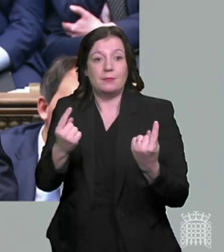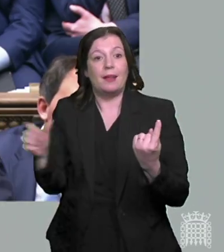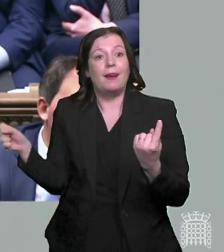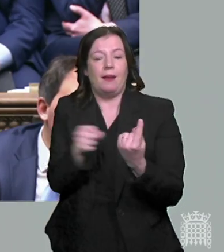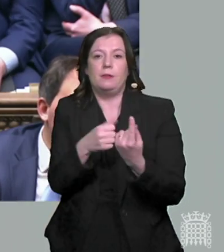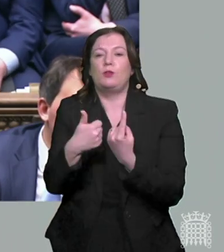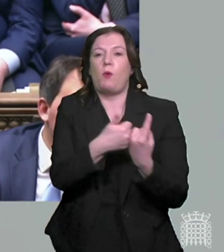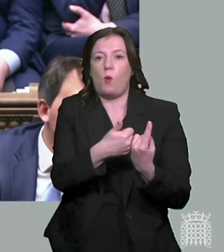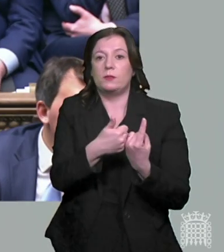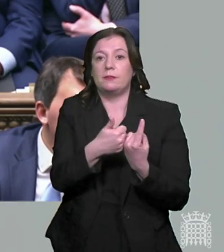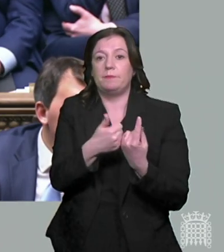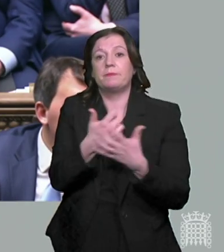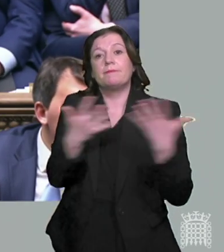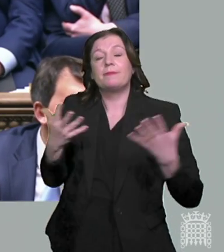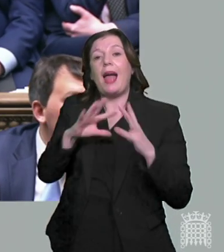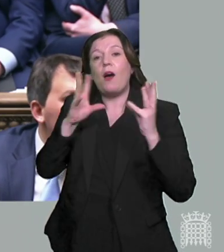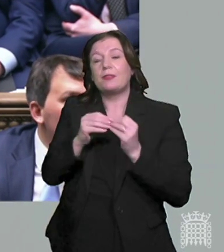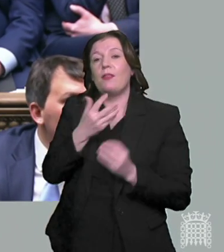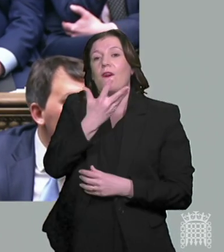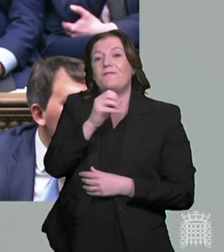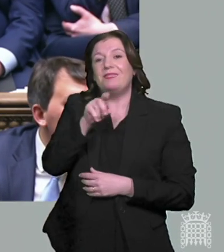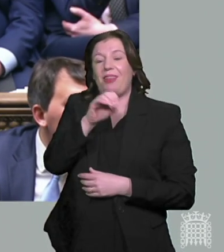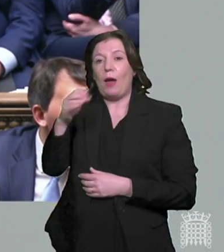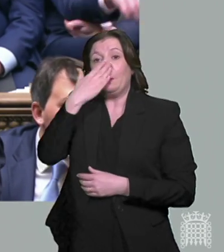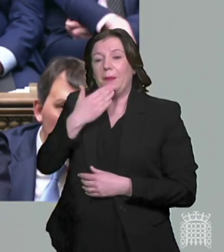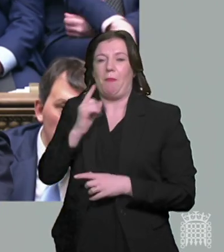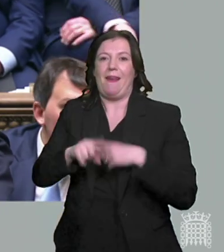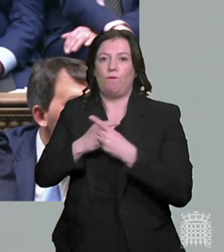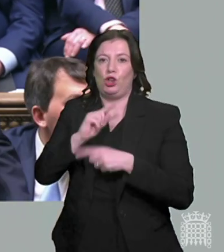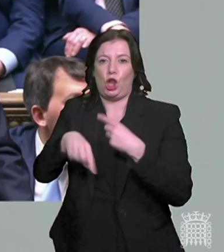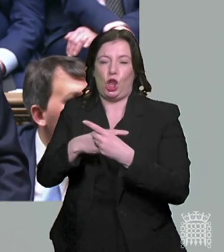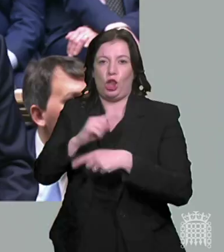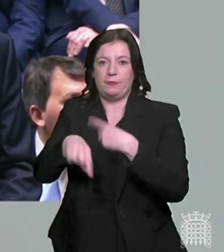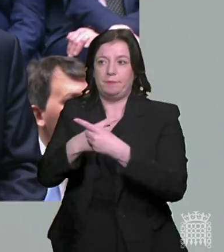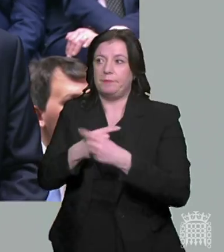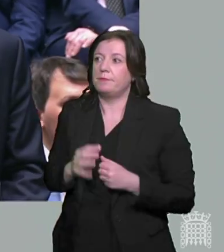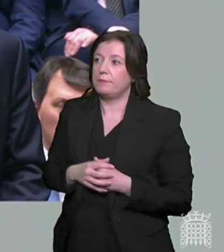It will fund 50,000 places every single year.